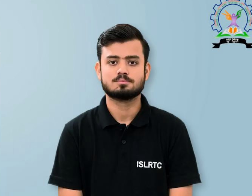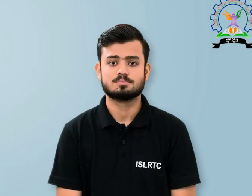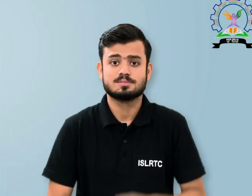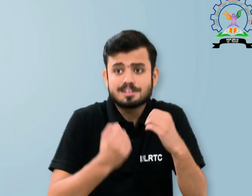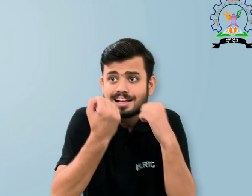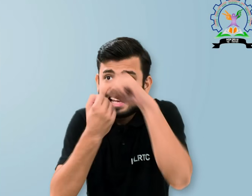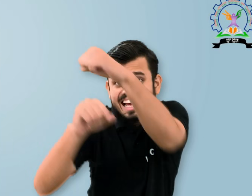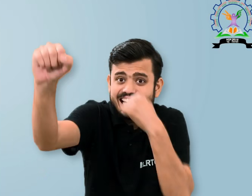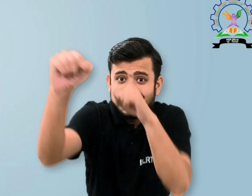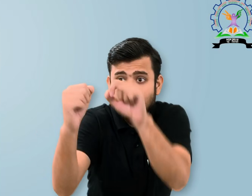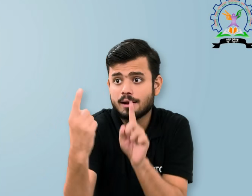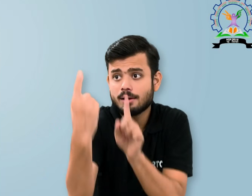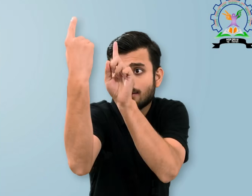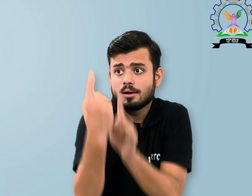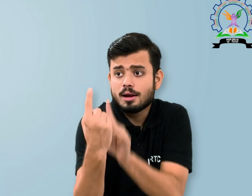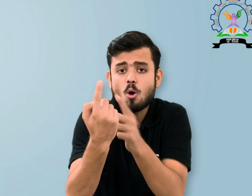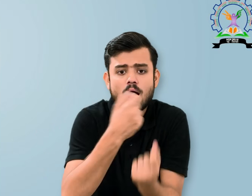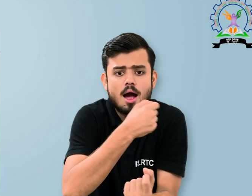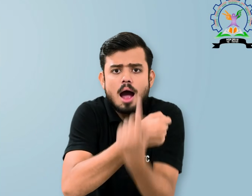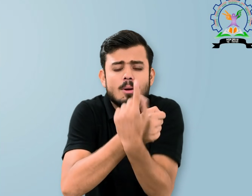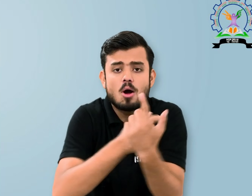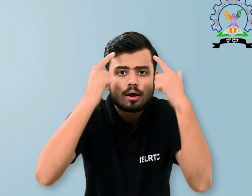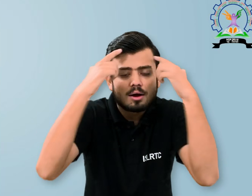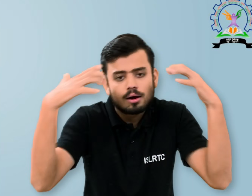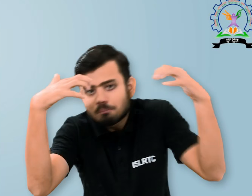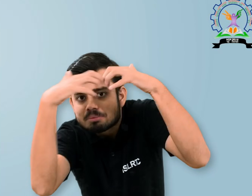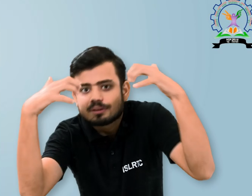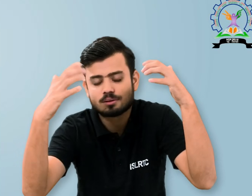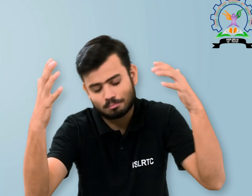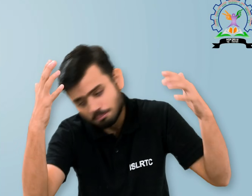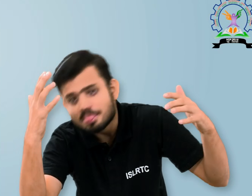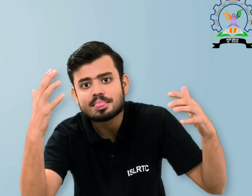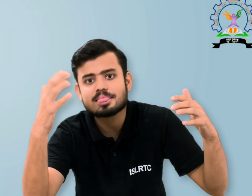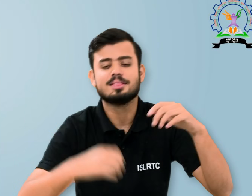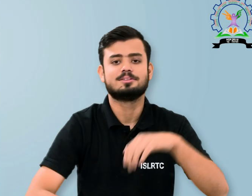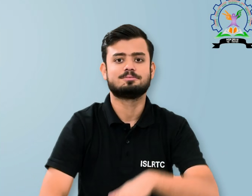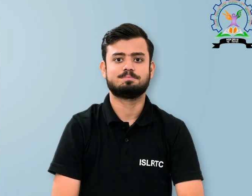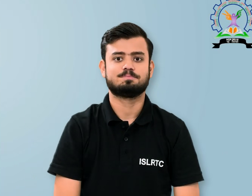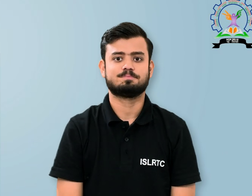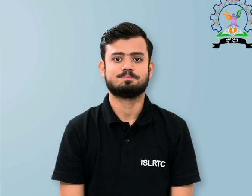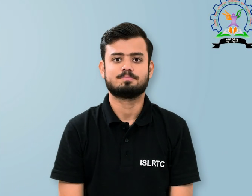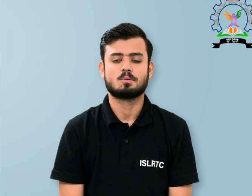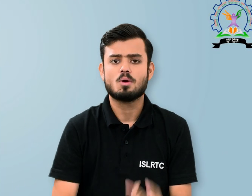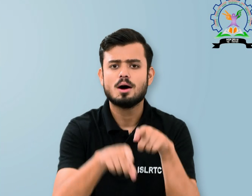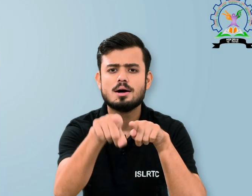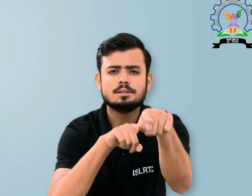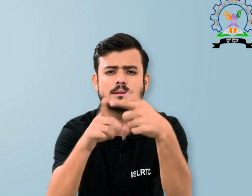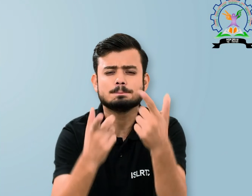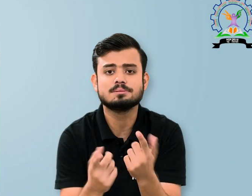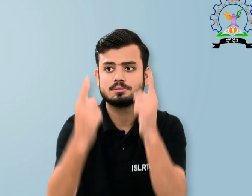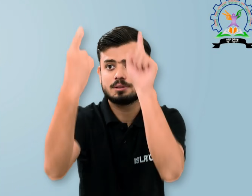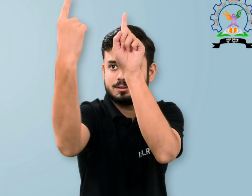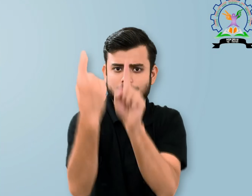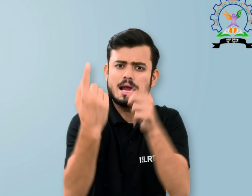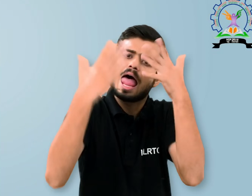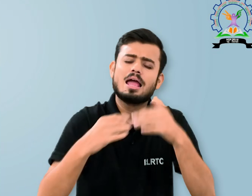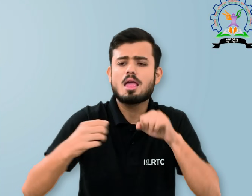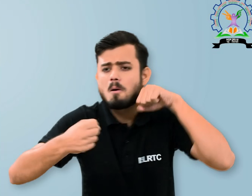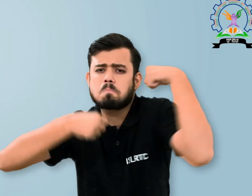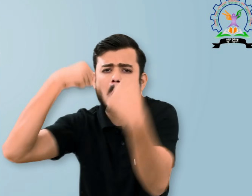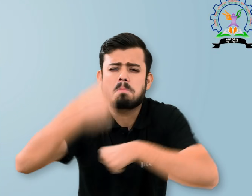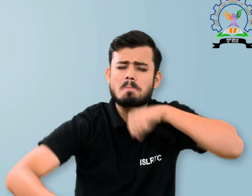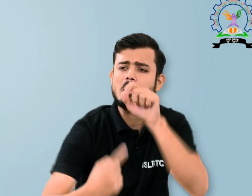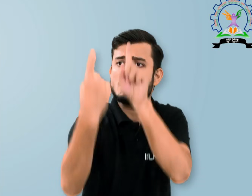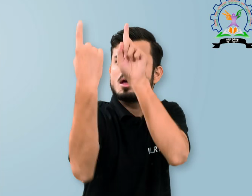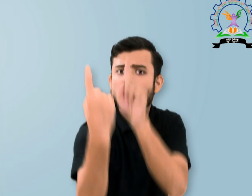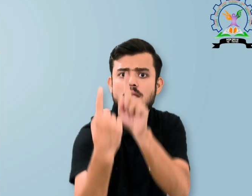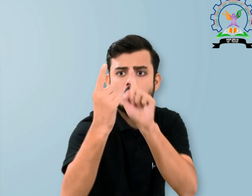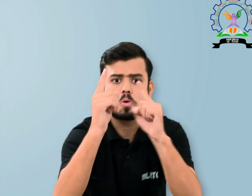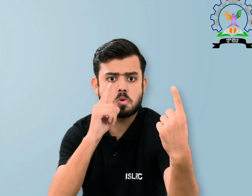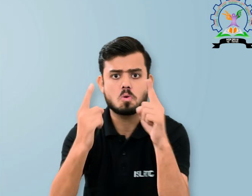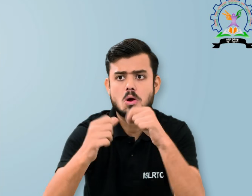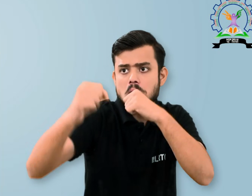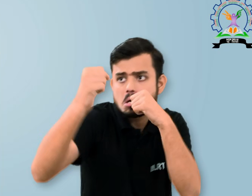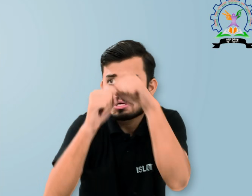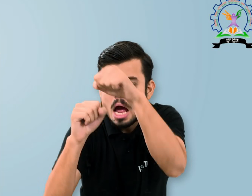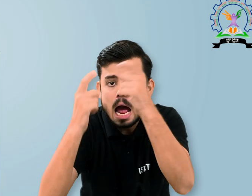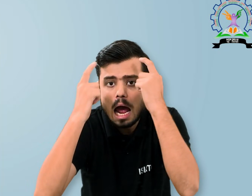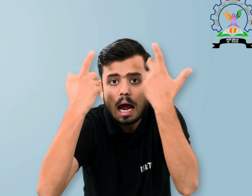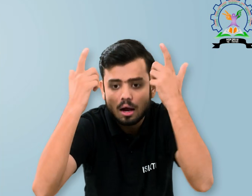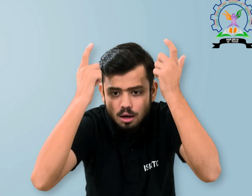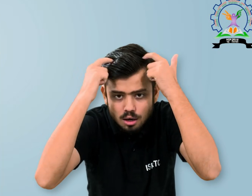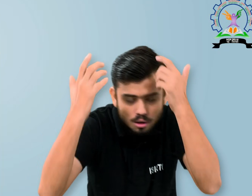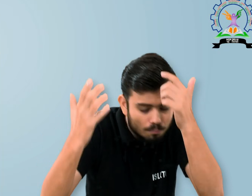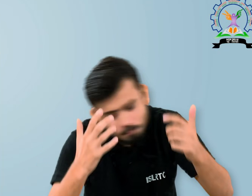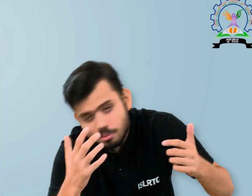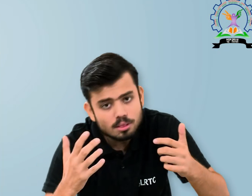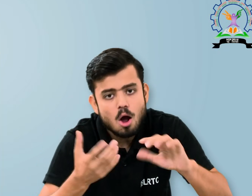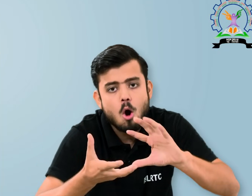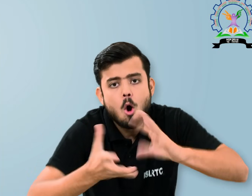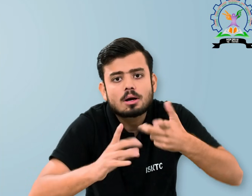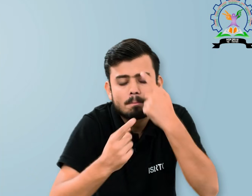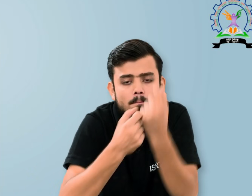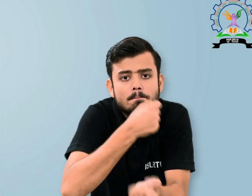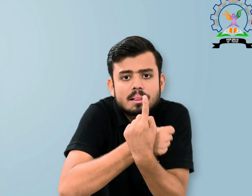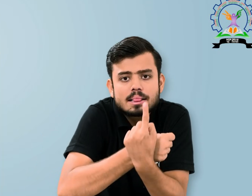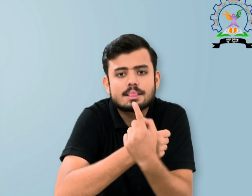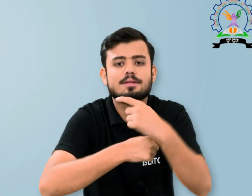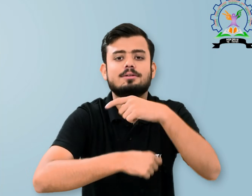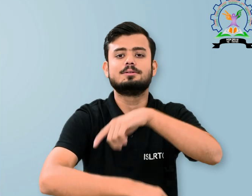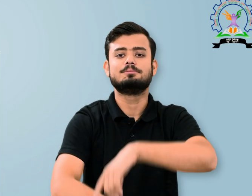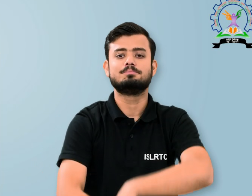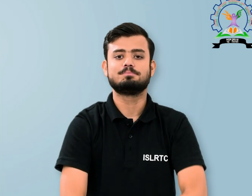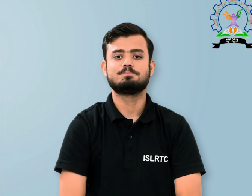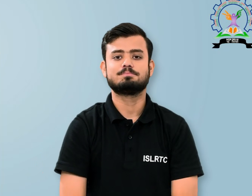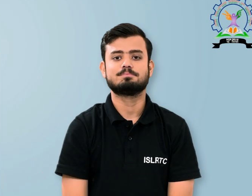Accidental Butt When two fighter's heads collide and the referee determines that neither fighter intentionally head-butted the other.